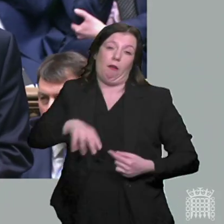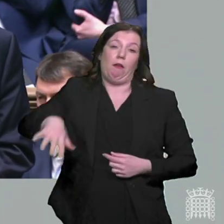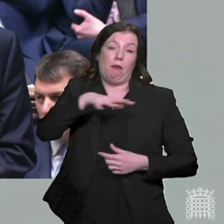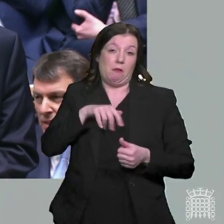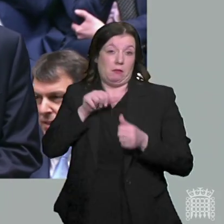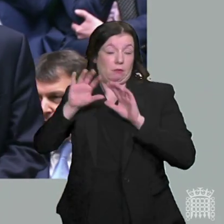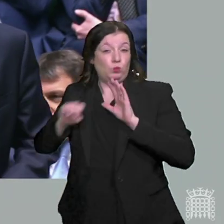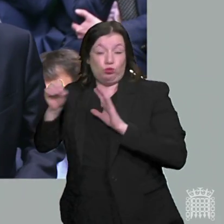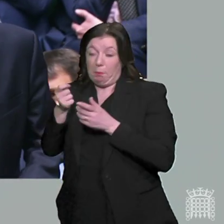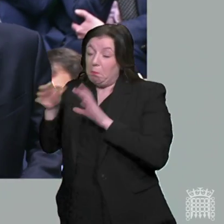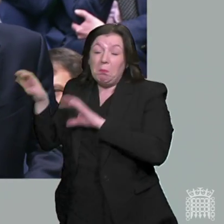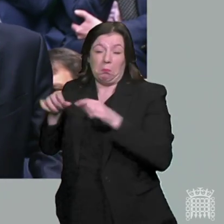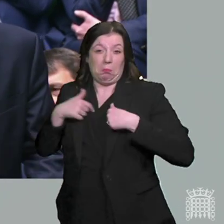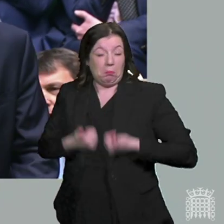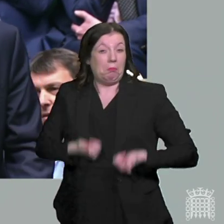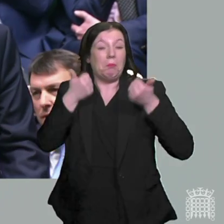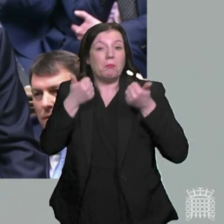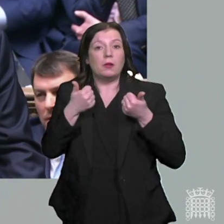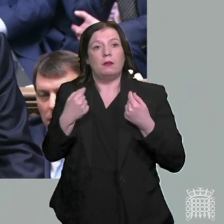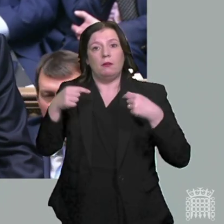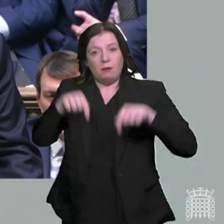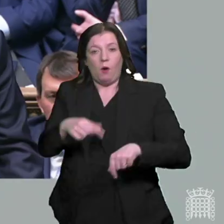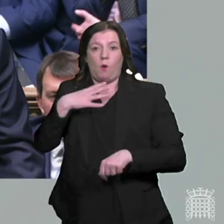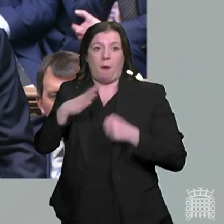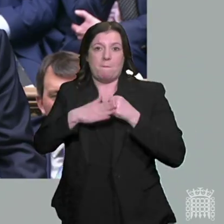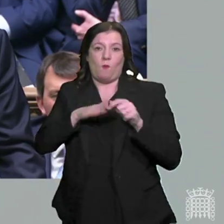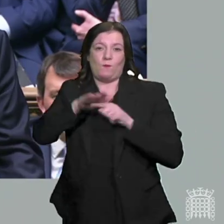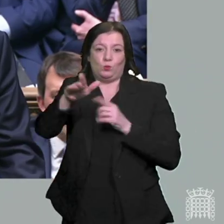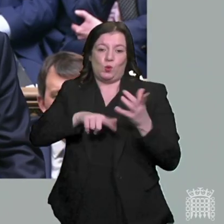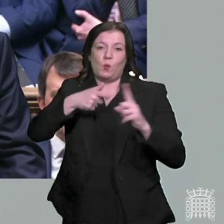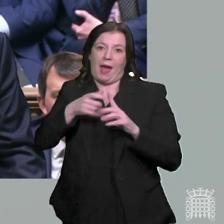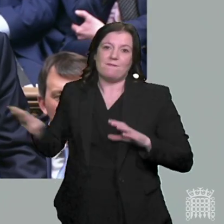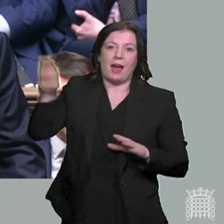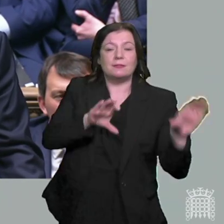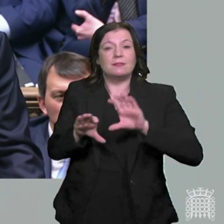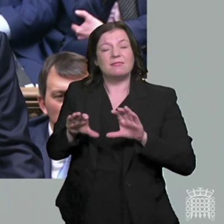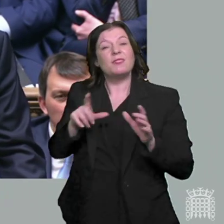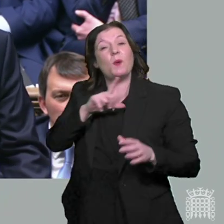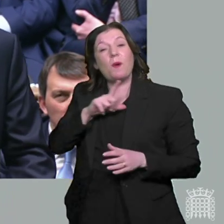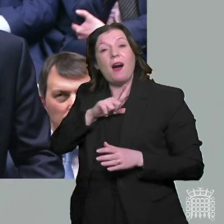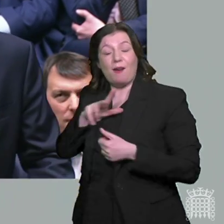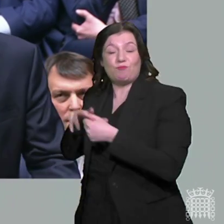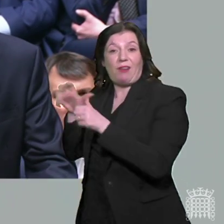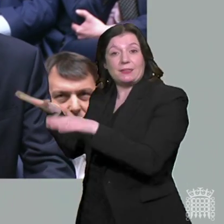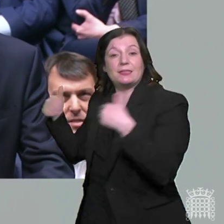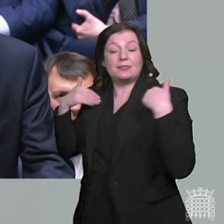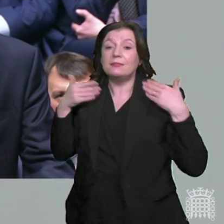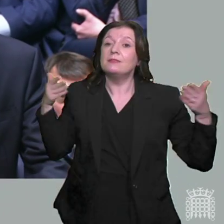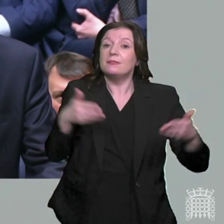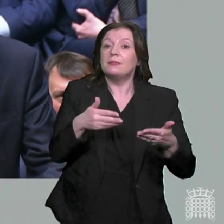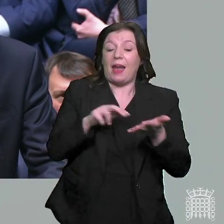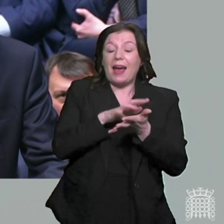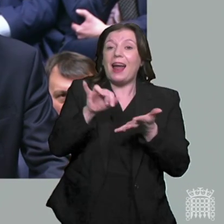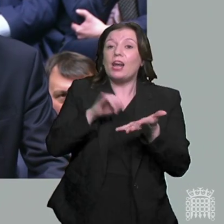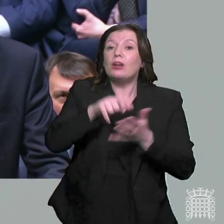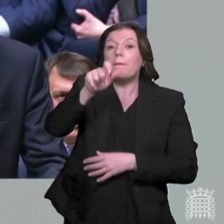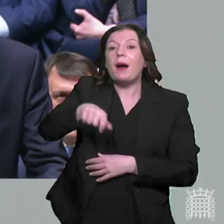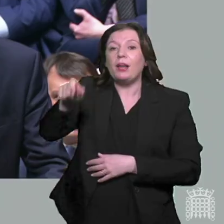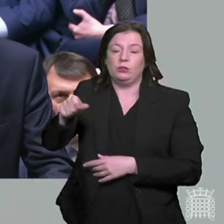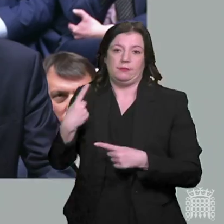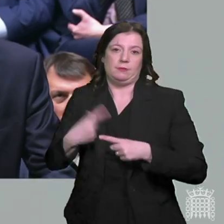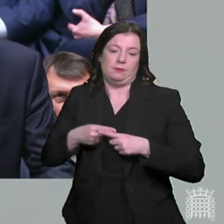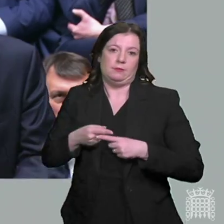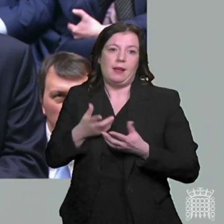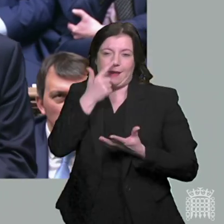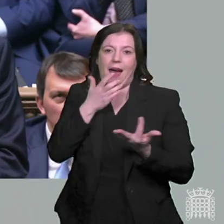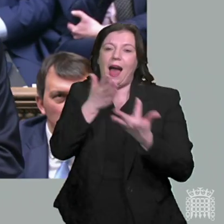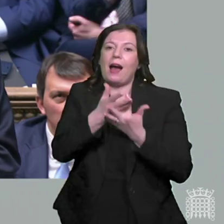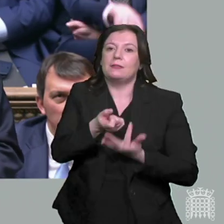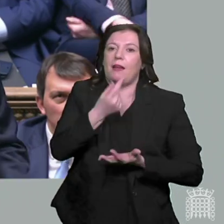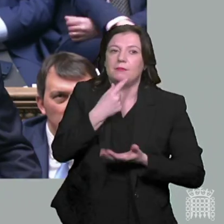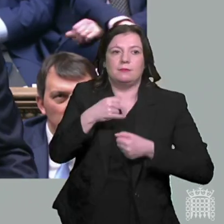Today’s change will make the UK an even more exciting place to invest, using our Brexit freedoms and speeding up access for NHS patients to the very newest drugs.